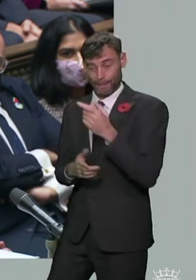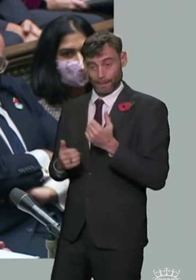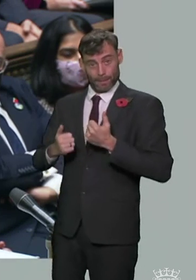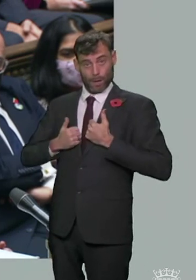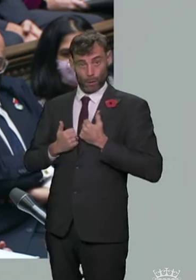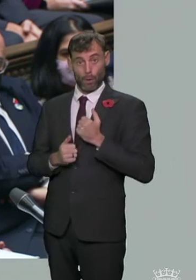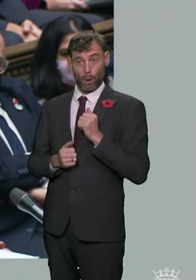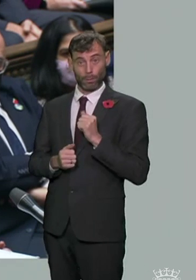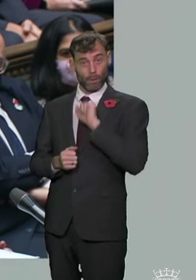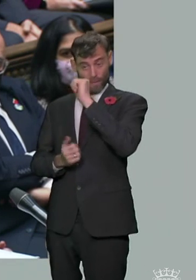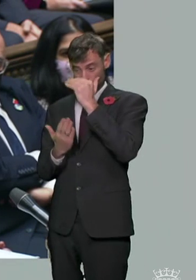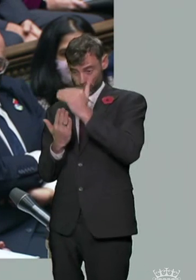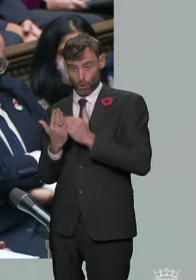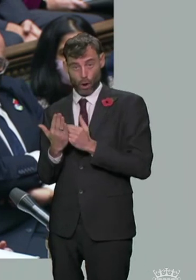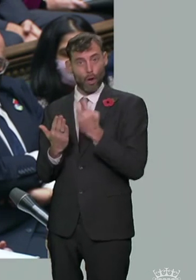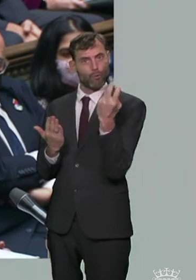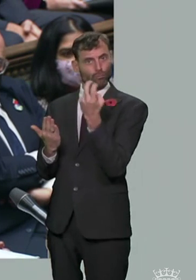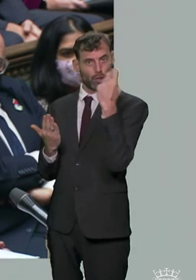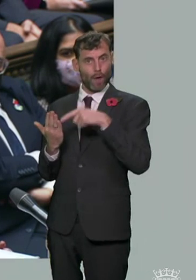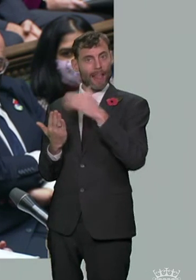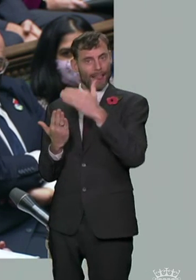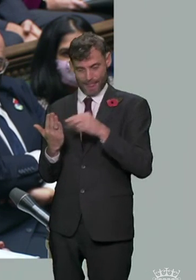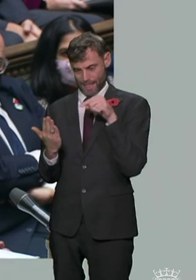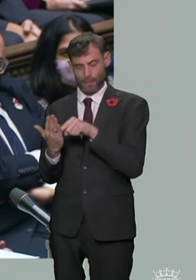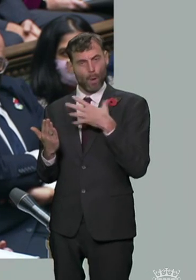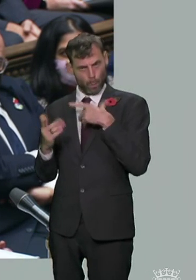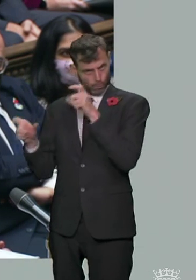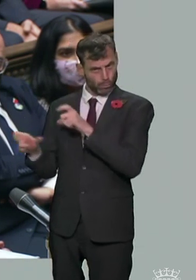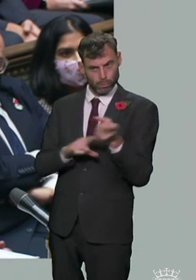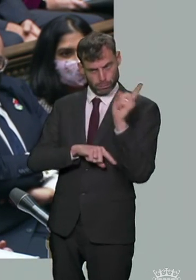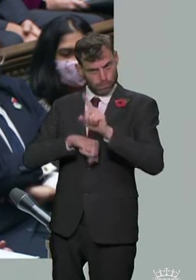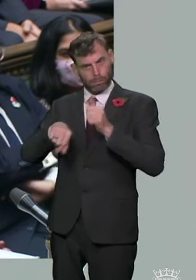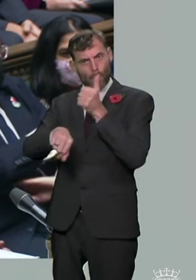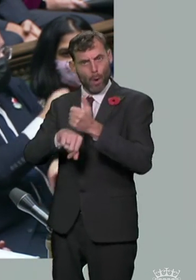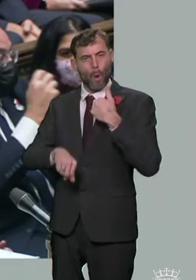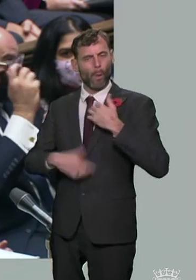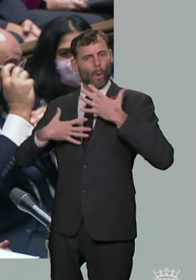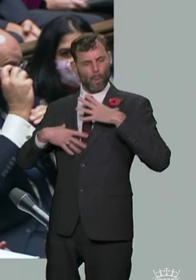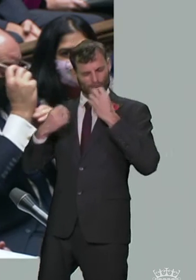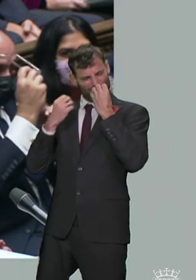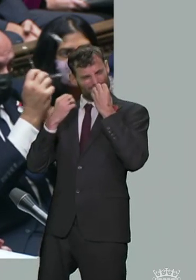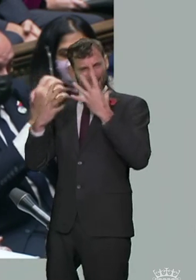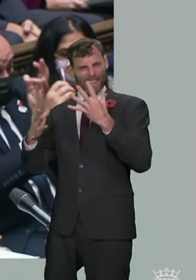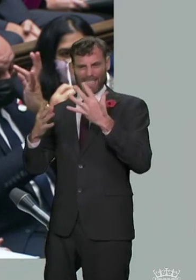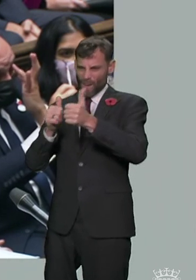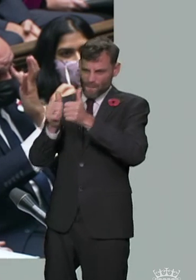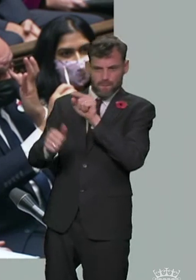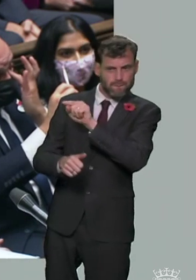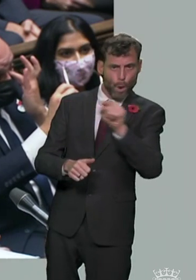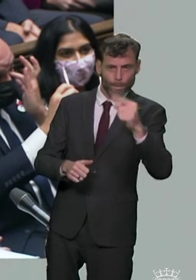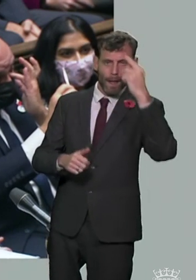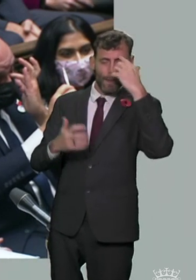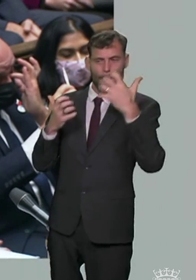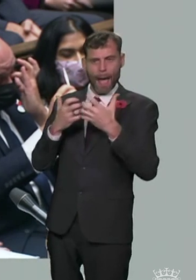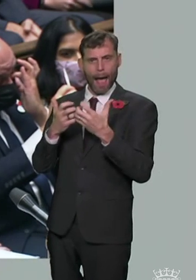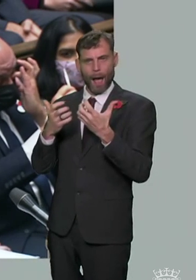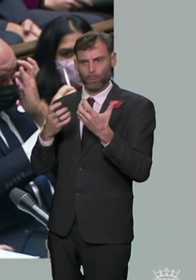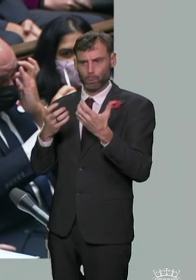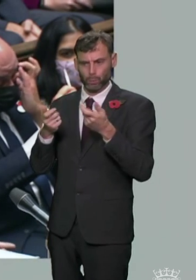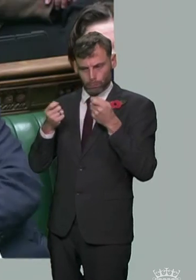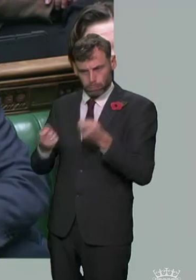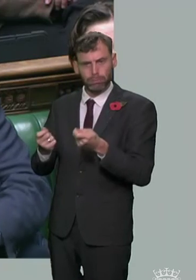He should not give up: we will come back to this issue and, of course, we want to make sure that we have a fantastic industry generating clean hydrogen around the country.